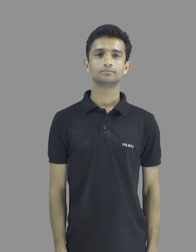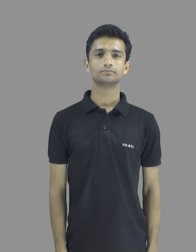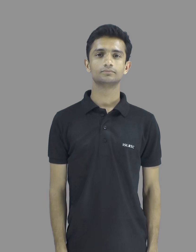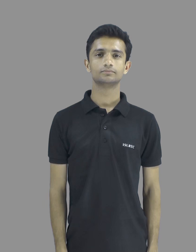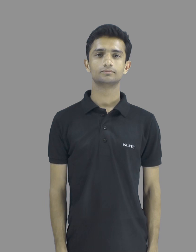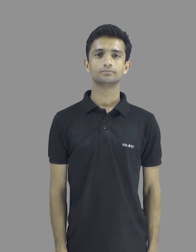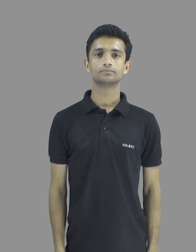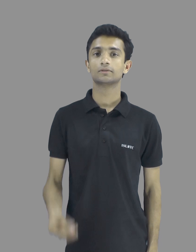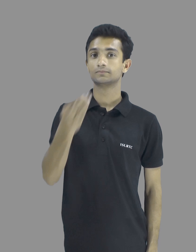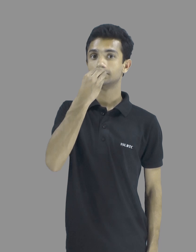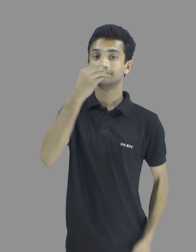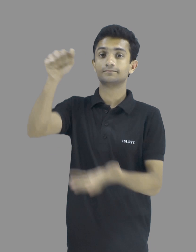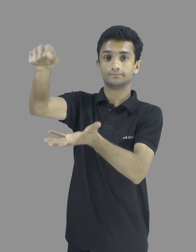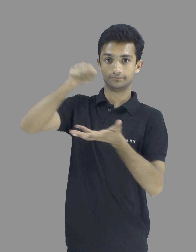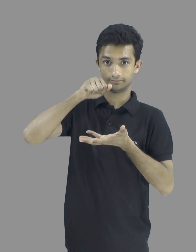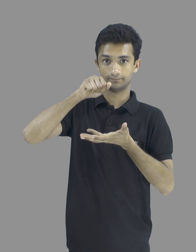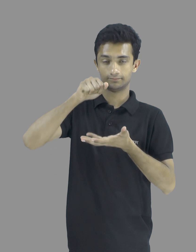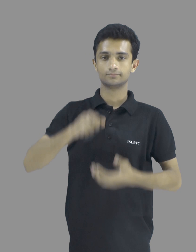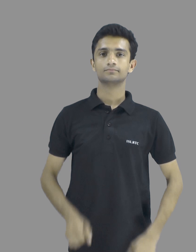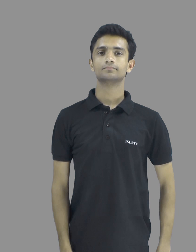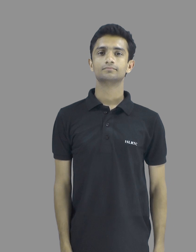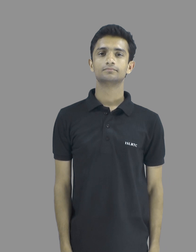Tiffin